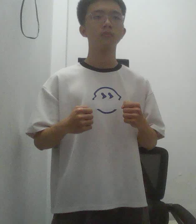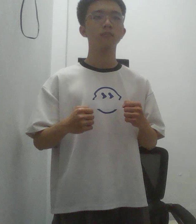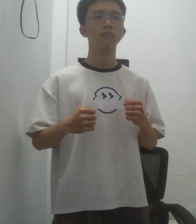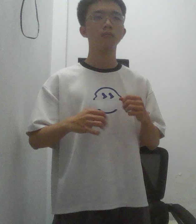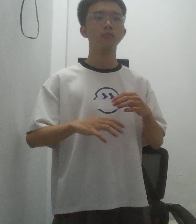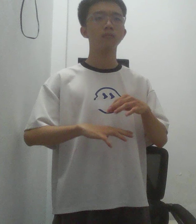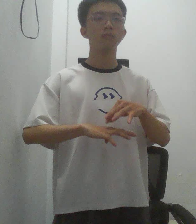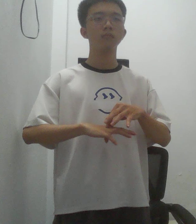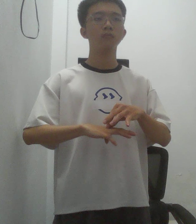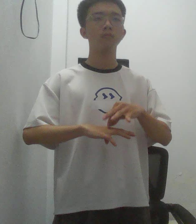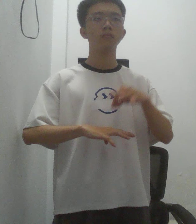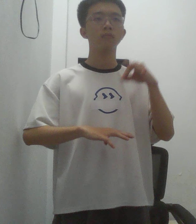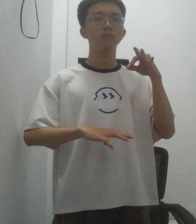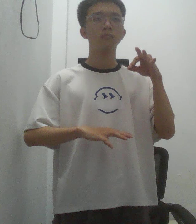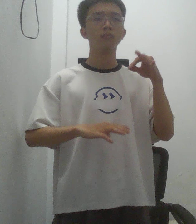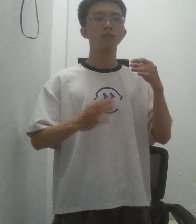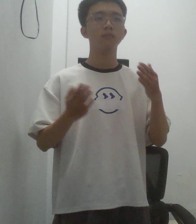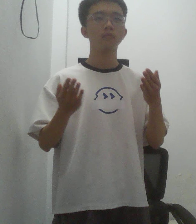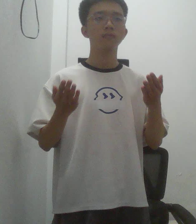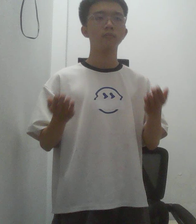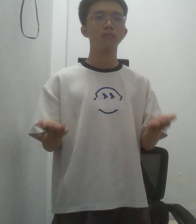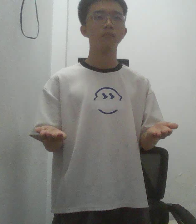tuan nay